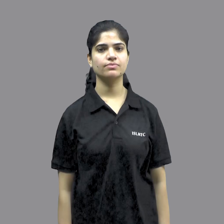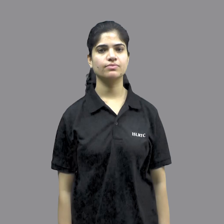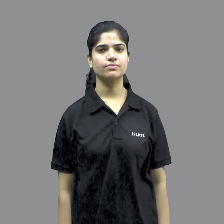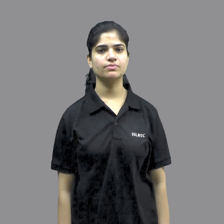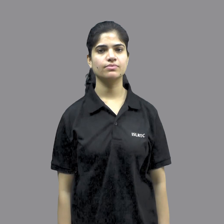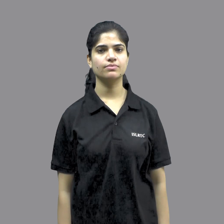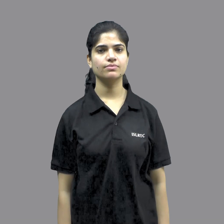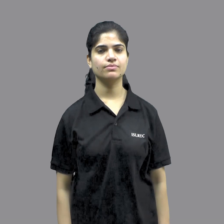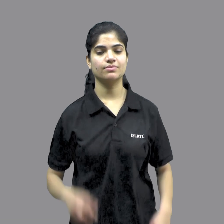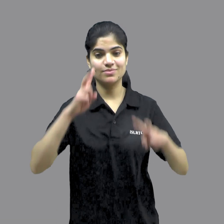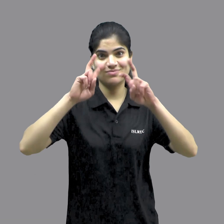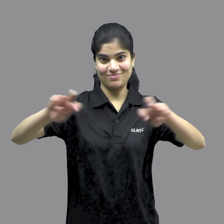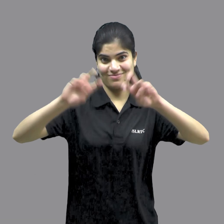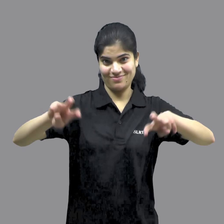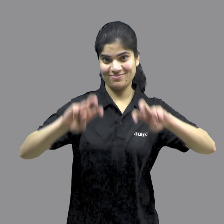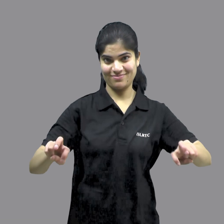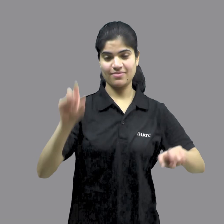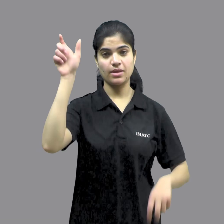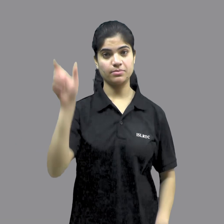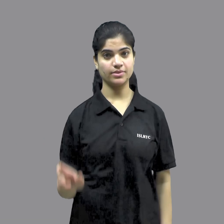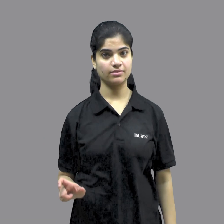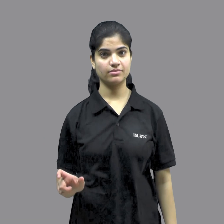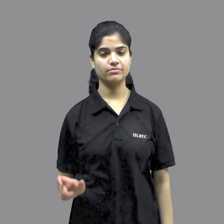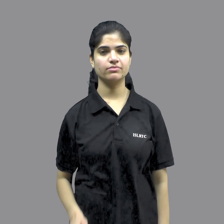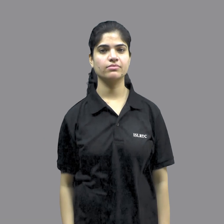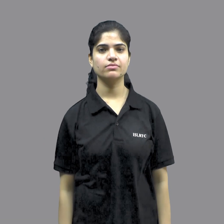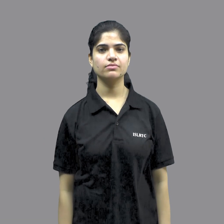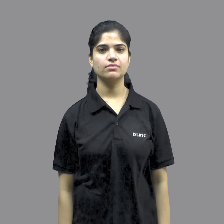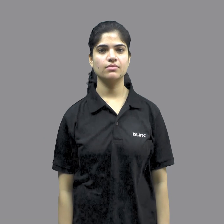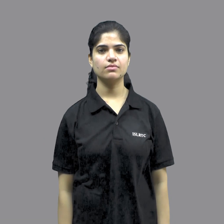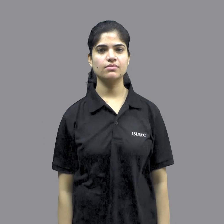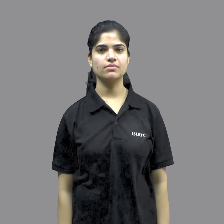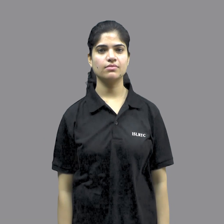Researcher